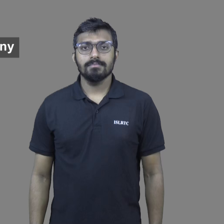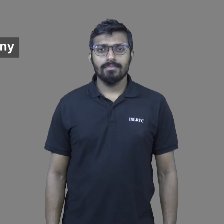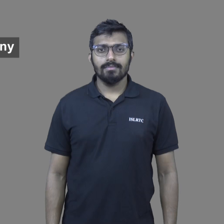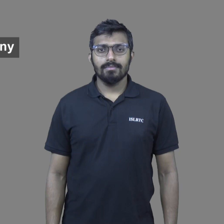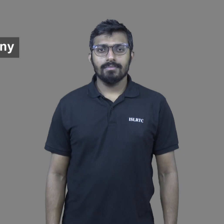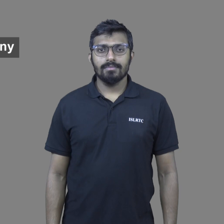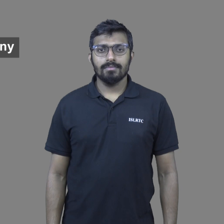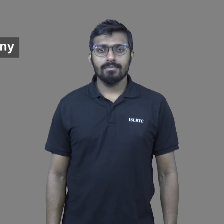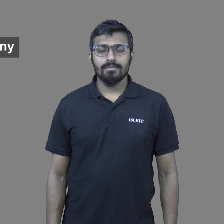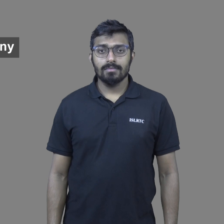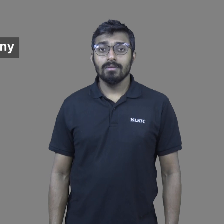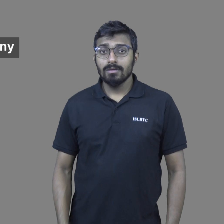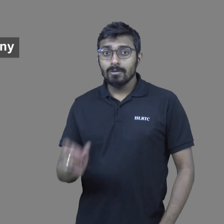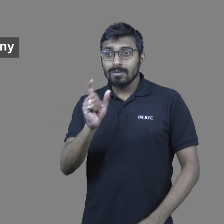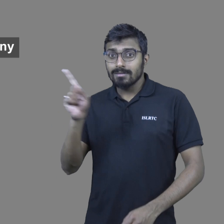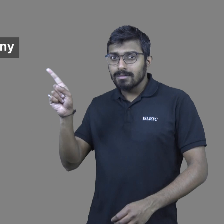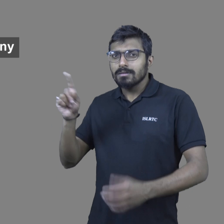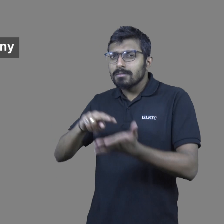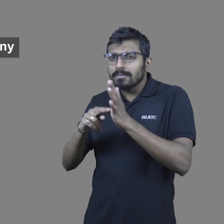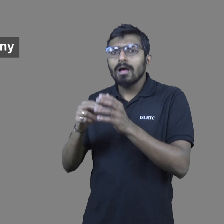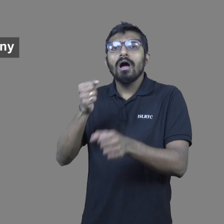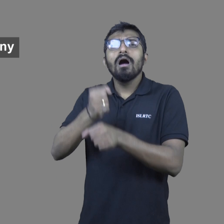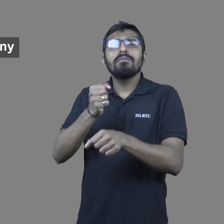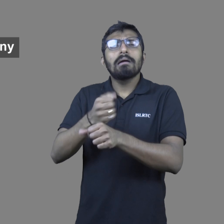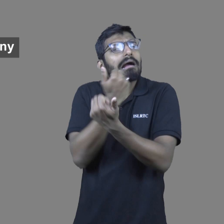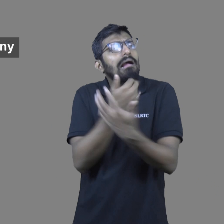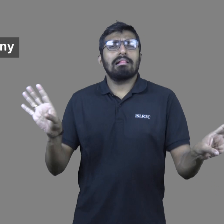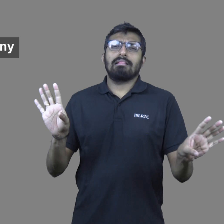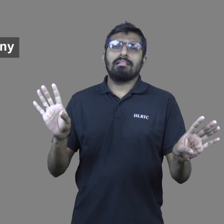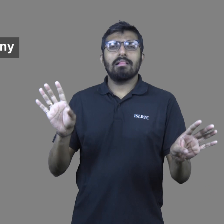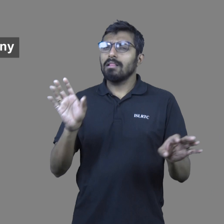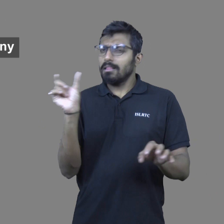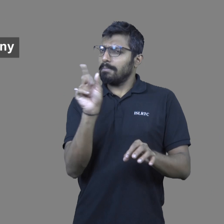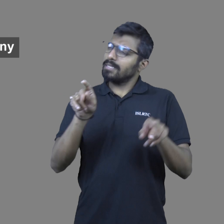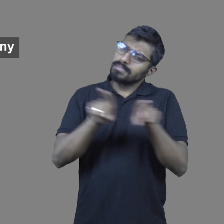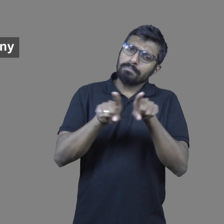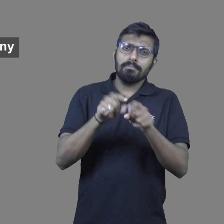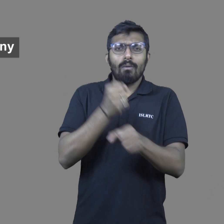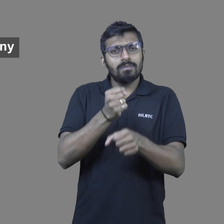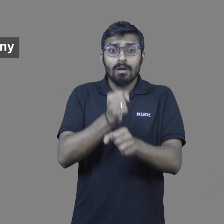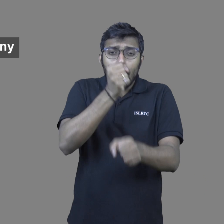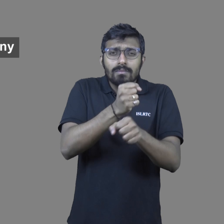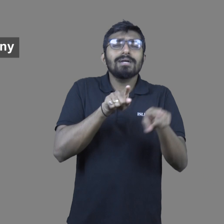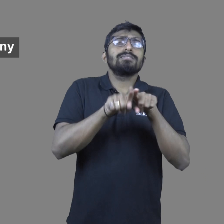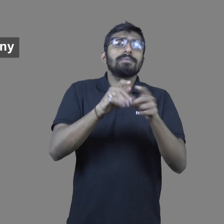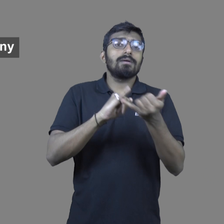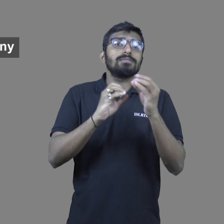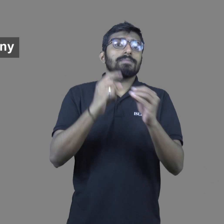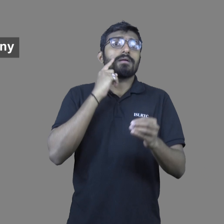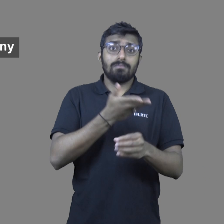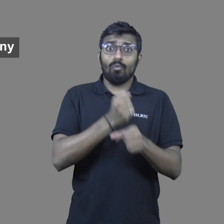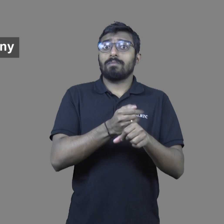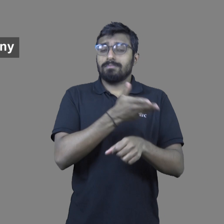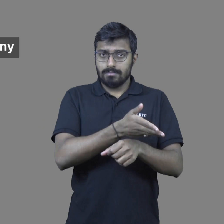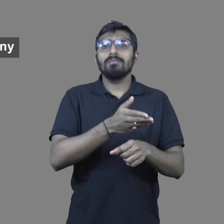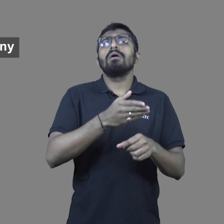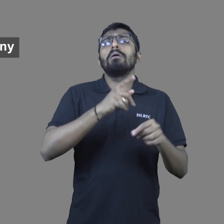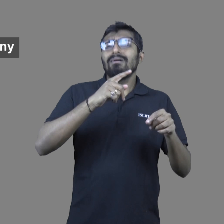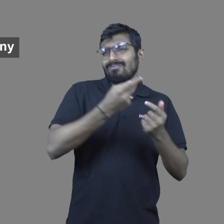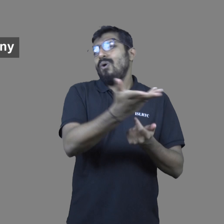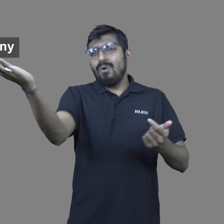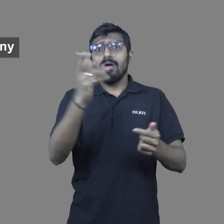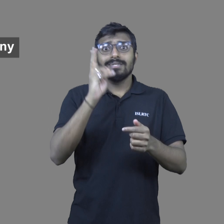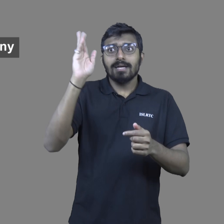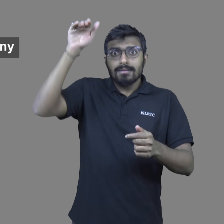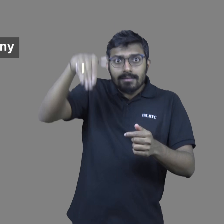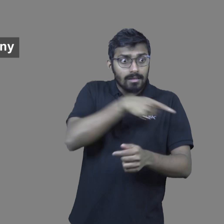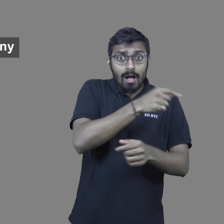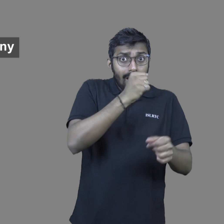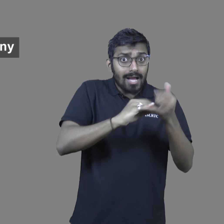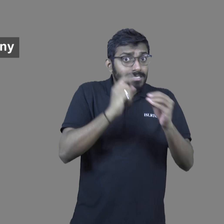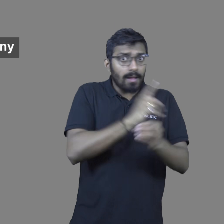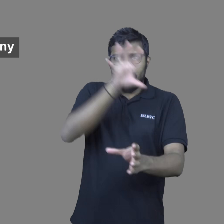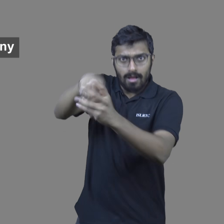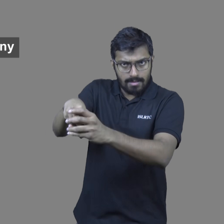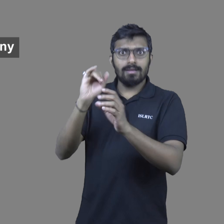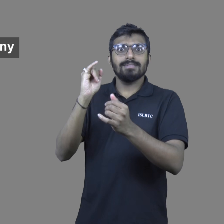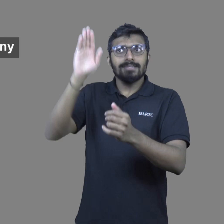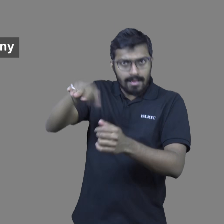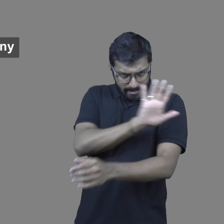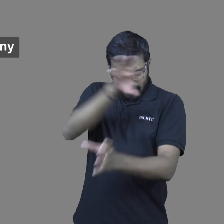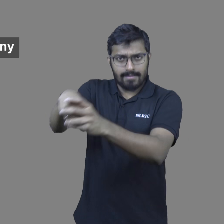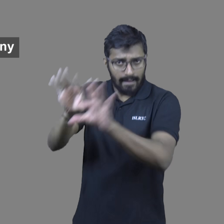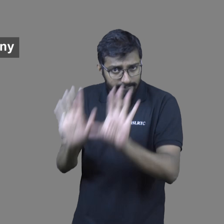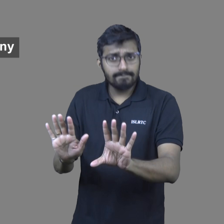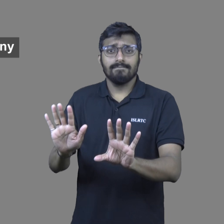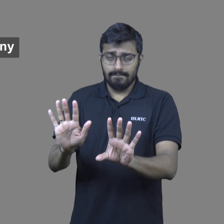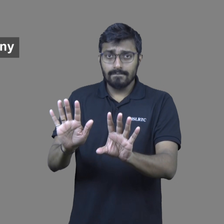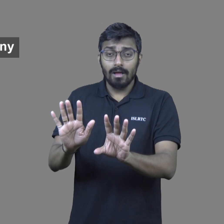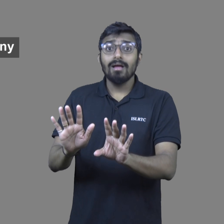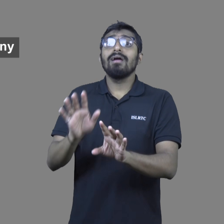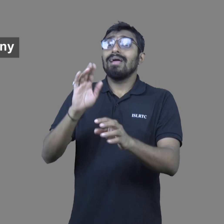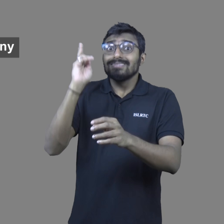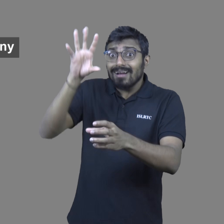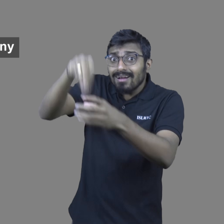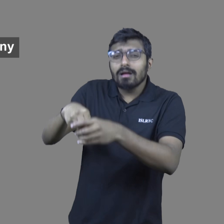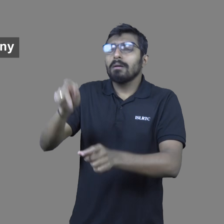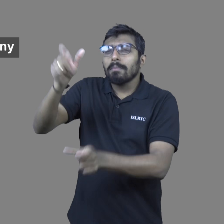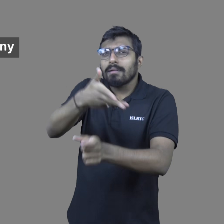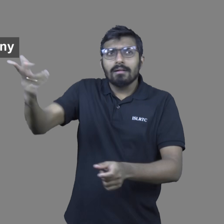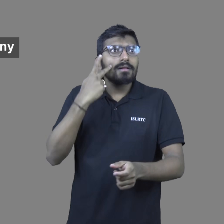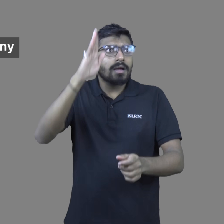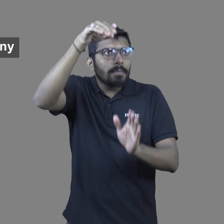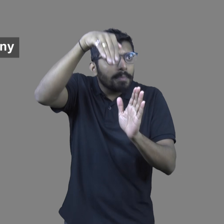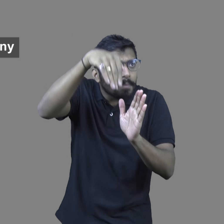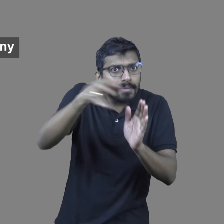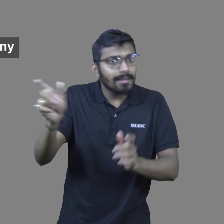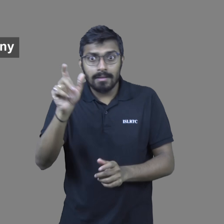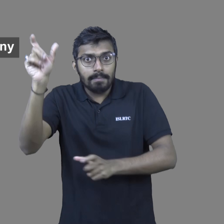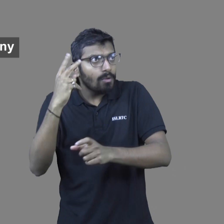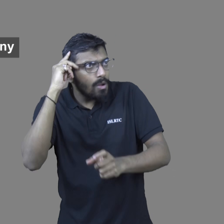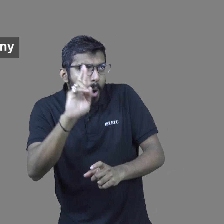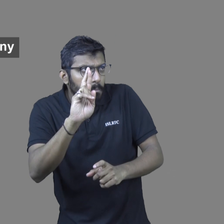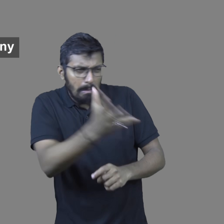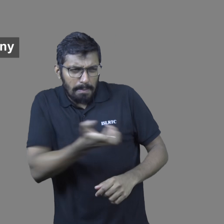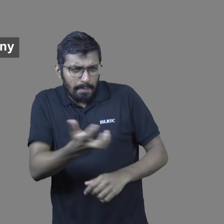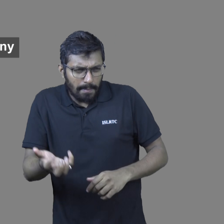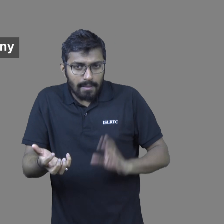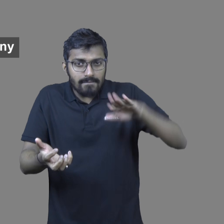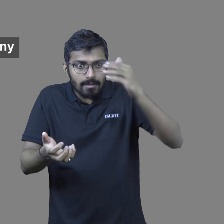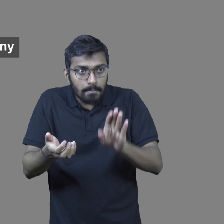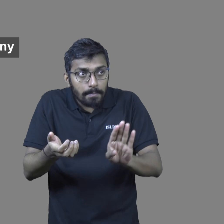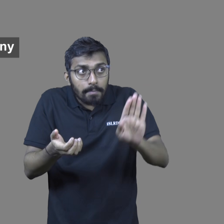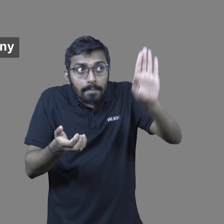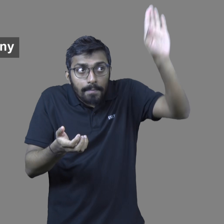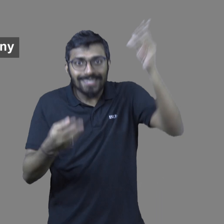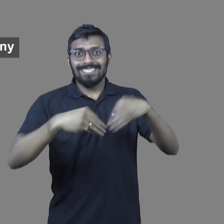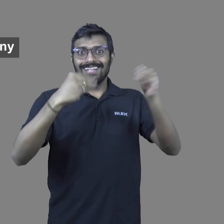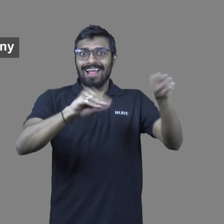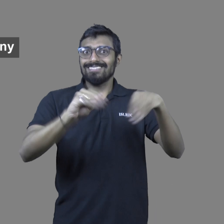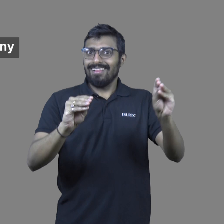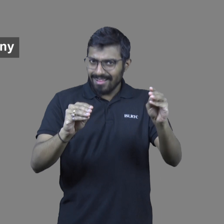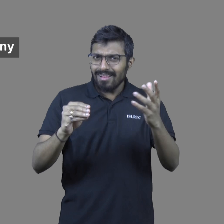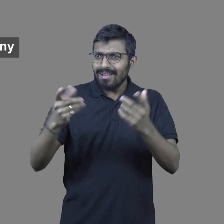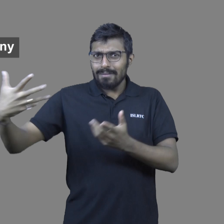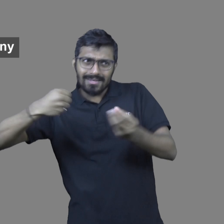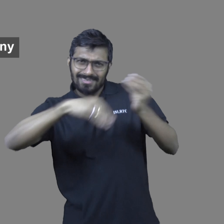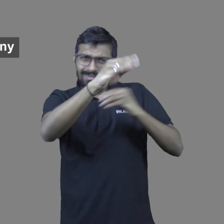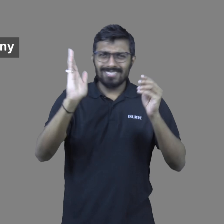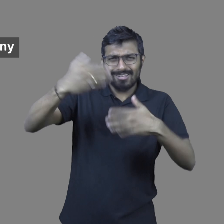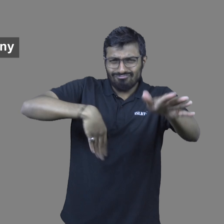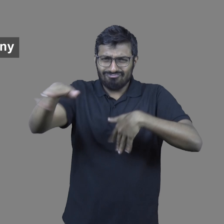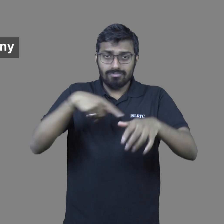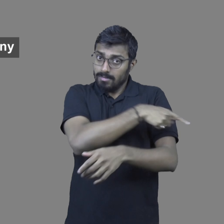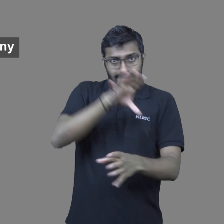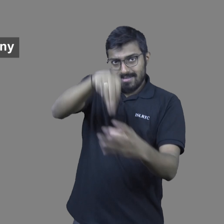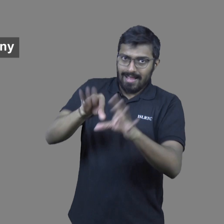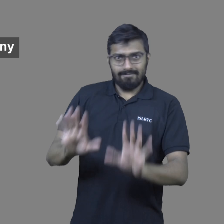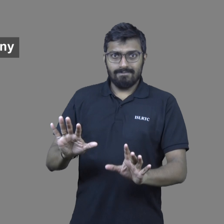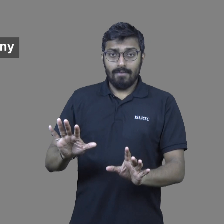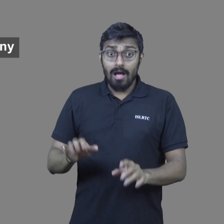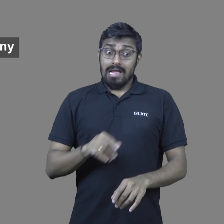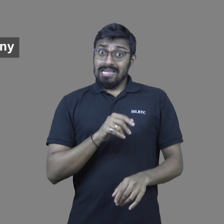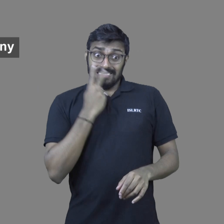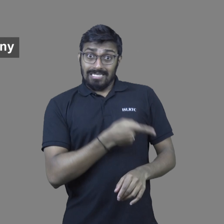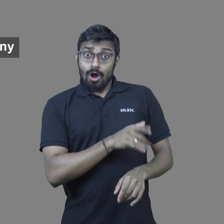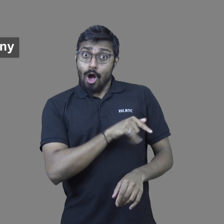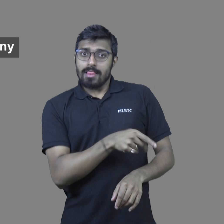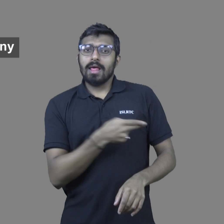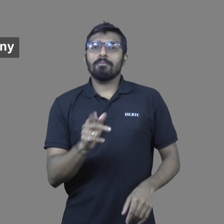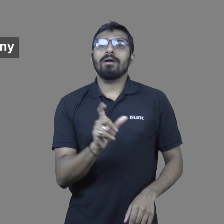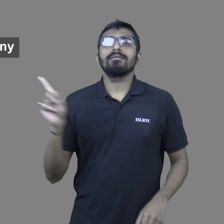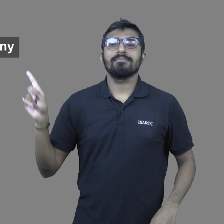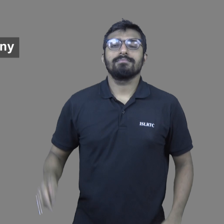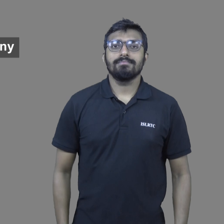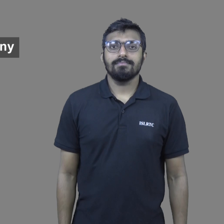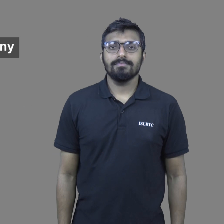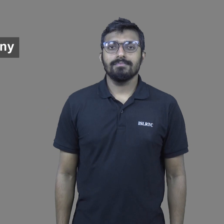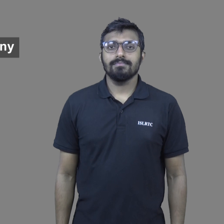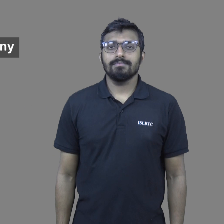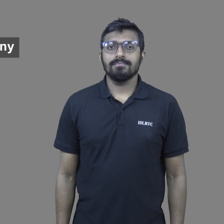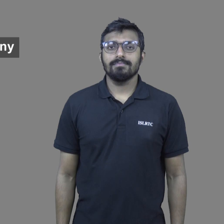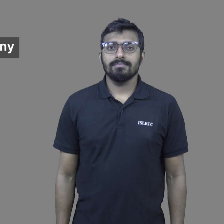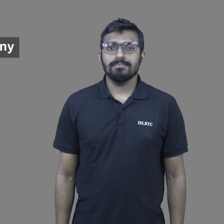Public Limited Company